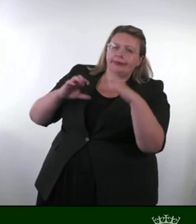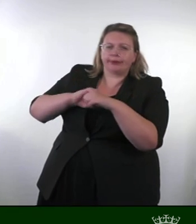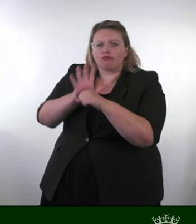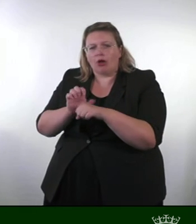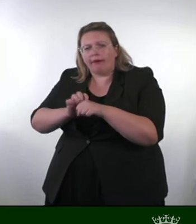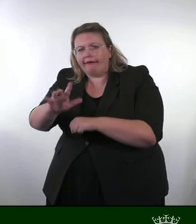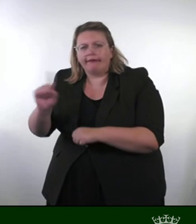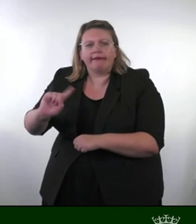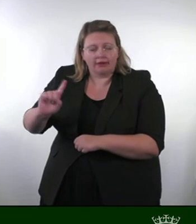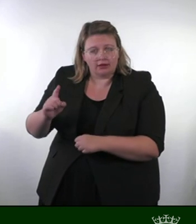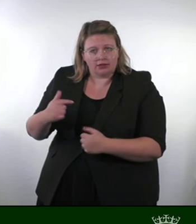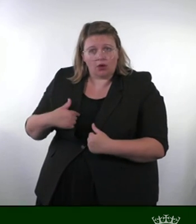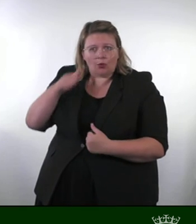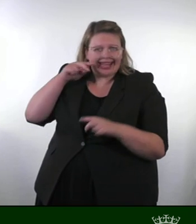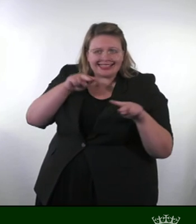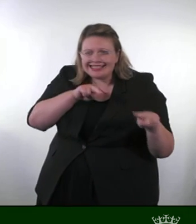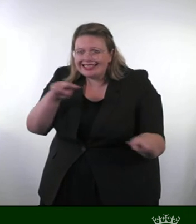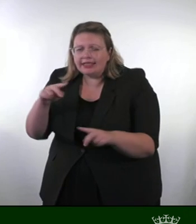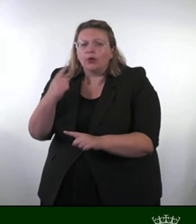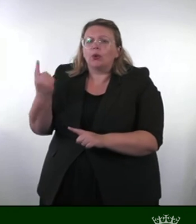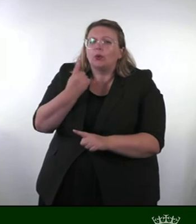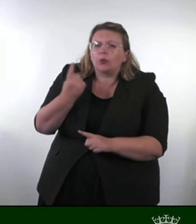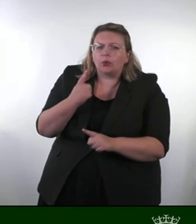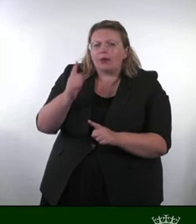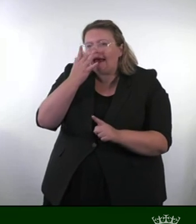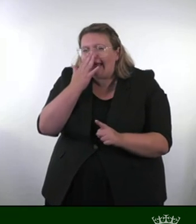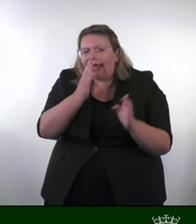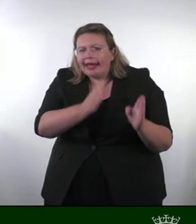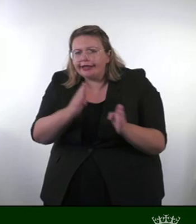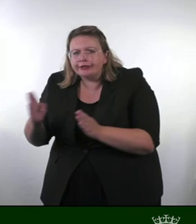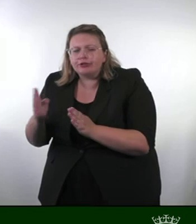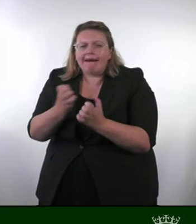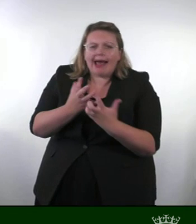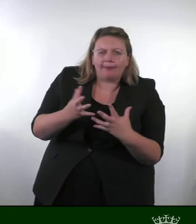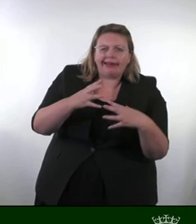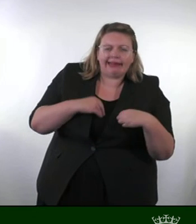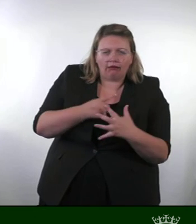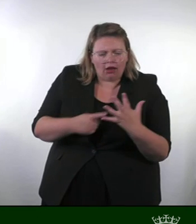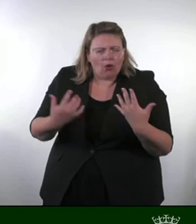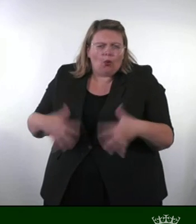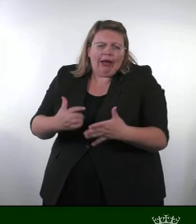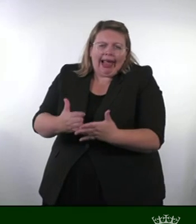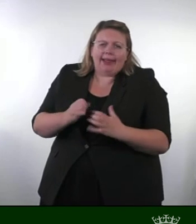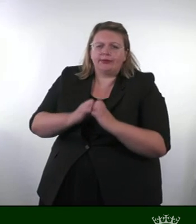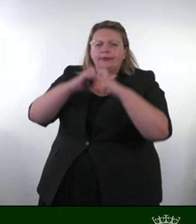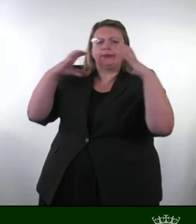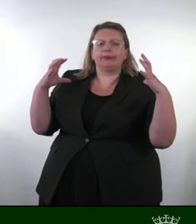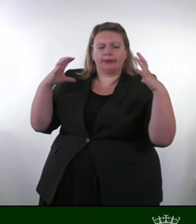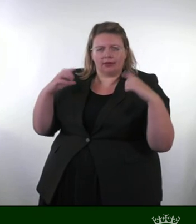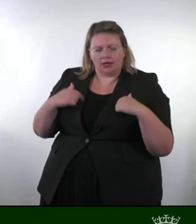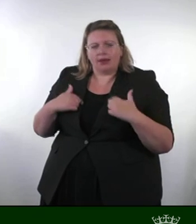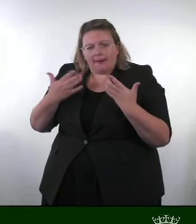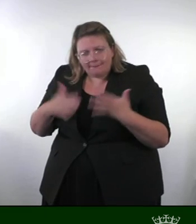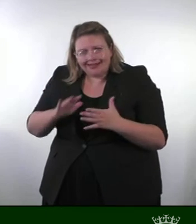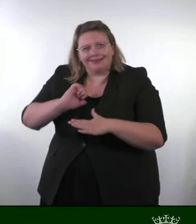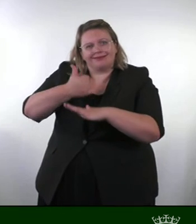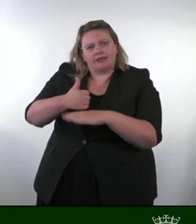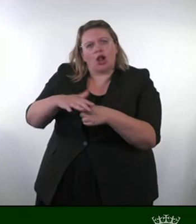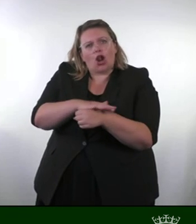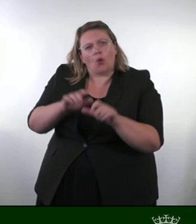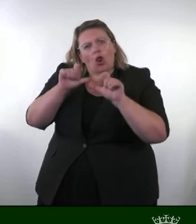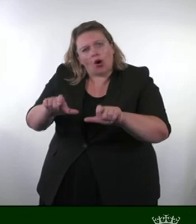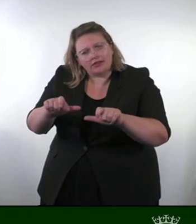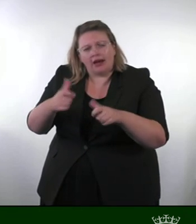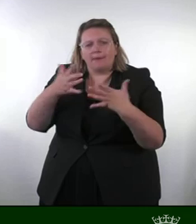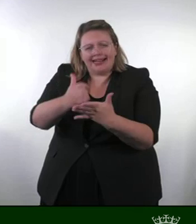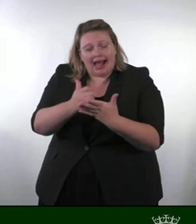We know the groups that are suffering, the extent of the infection rates, and we have been able, thanks to NHS Test and Trace, to do the local lockdowns that have been working.